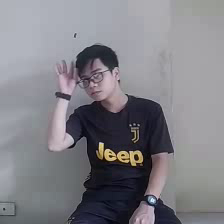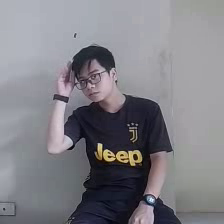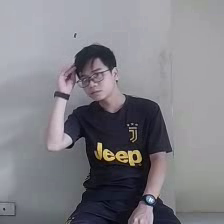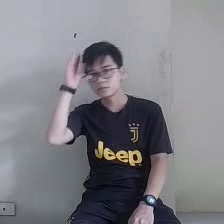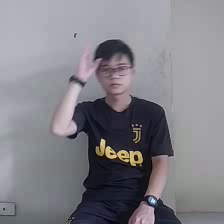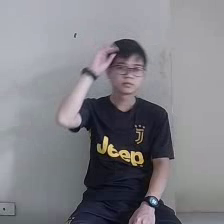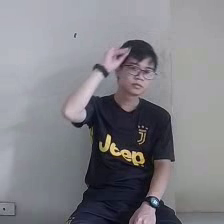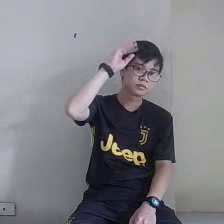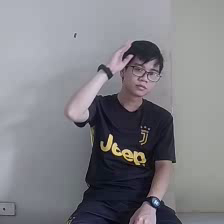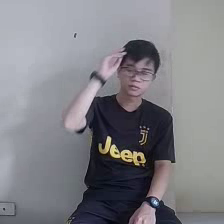Băn khoăn